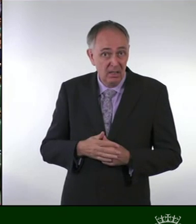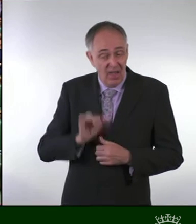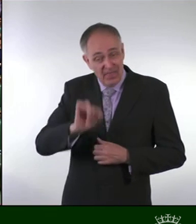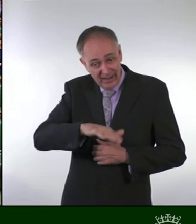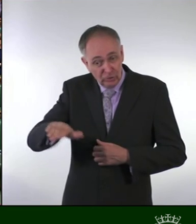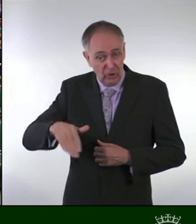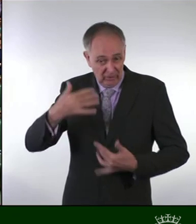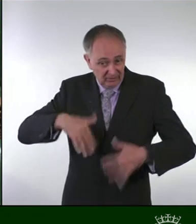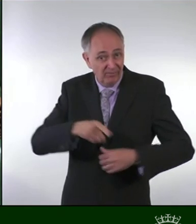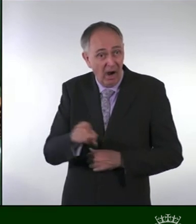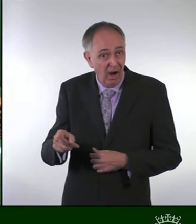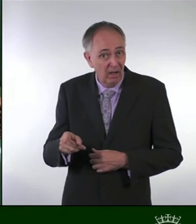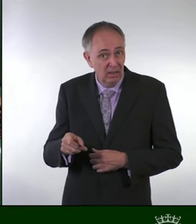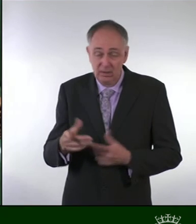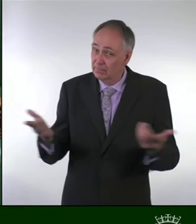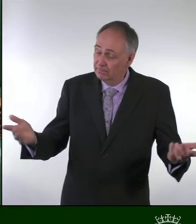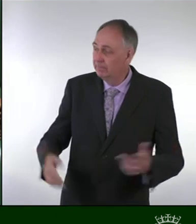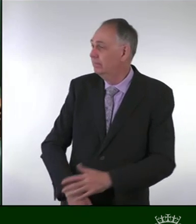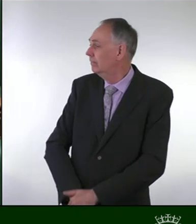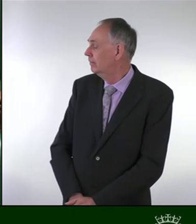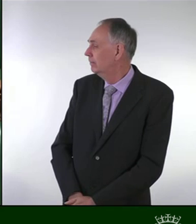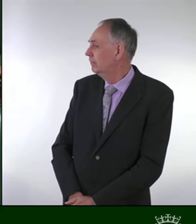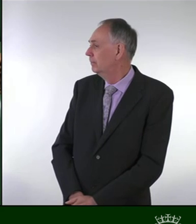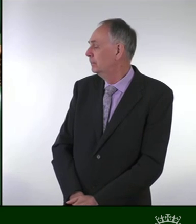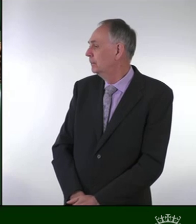They support stop-and-search, and I hope the honourable Lady does, too.